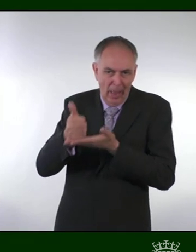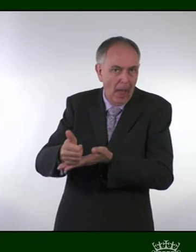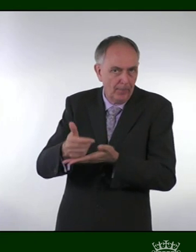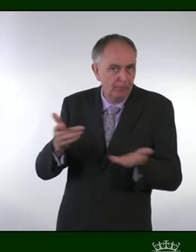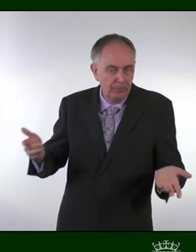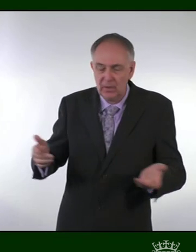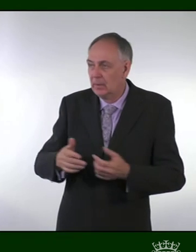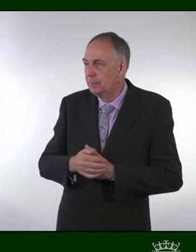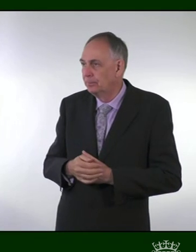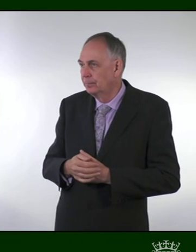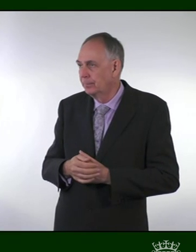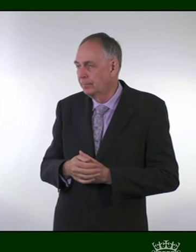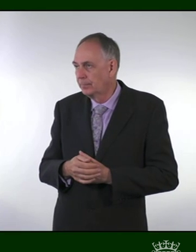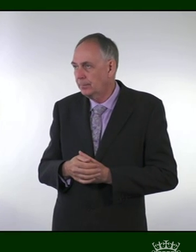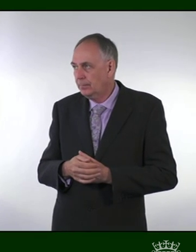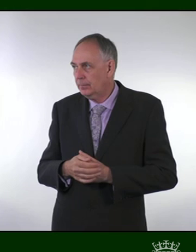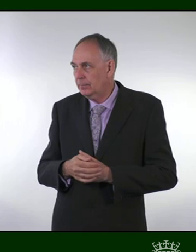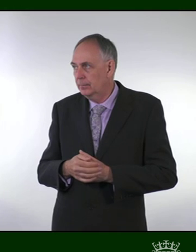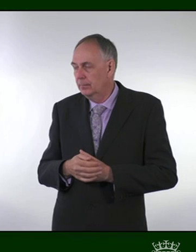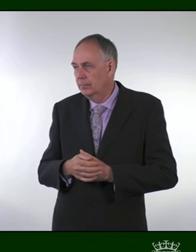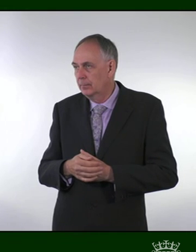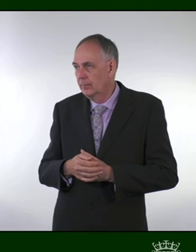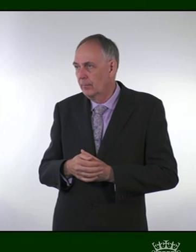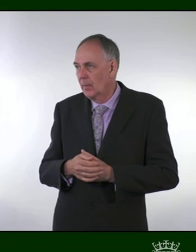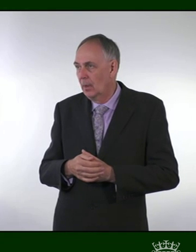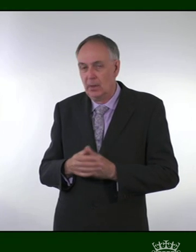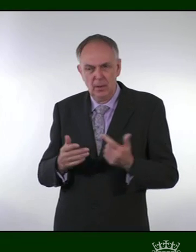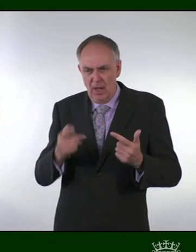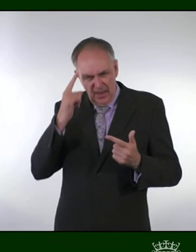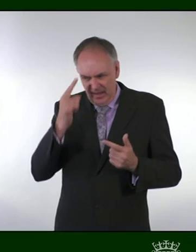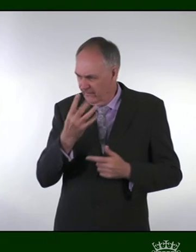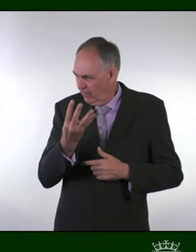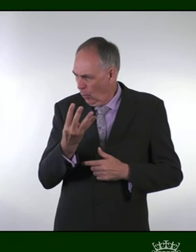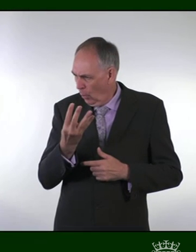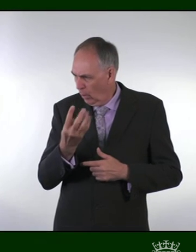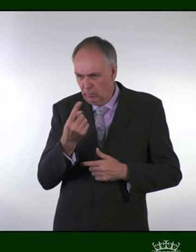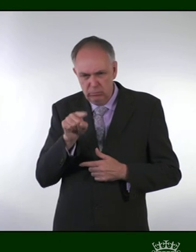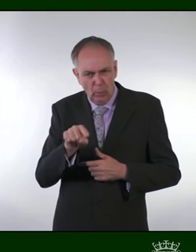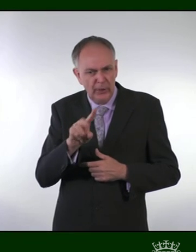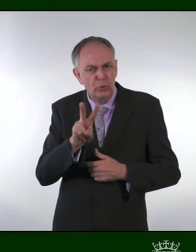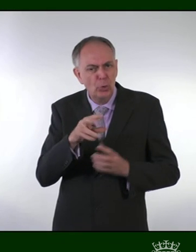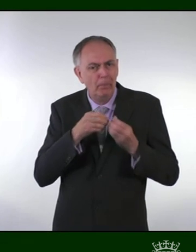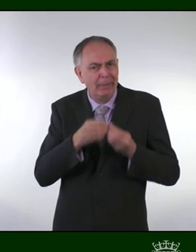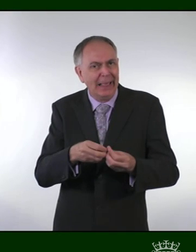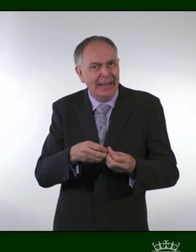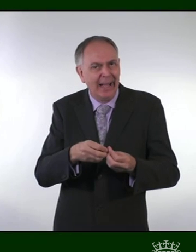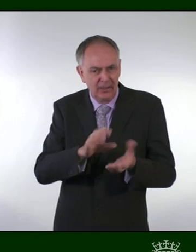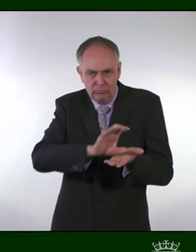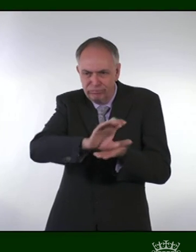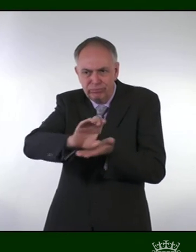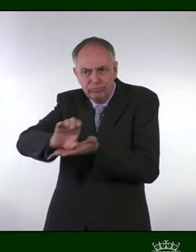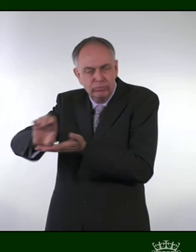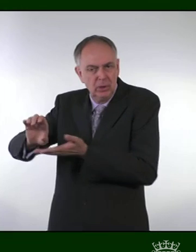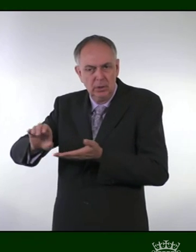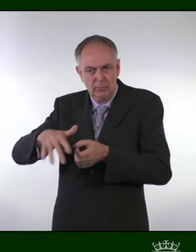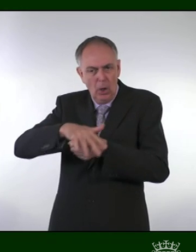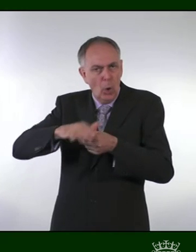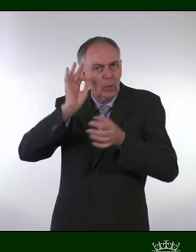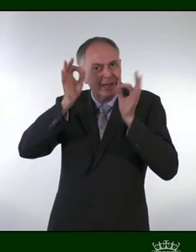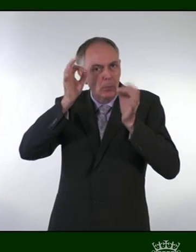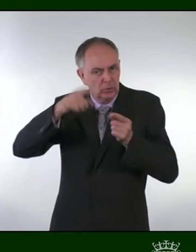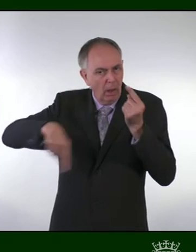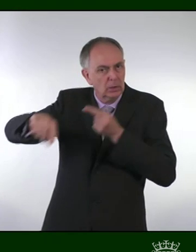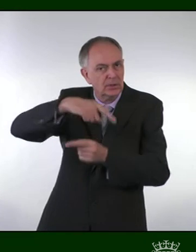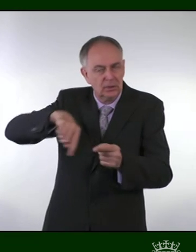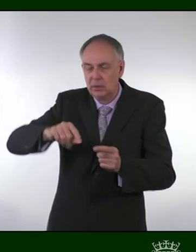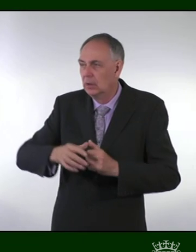As I said to the House just now, I think we have now put in £4.2 billion in support for local councils across the country.